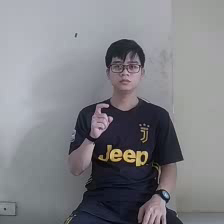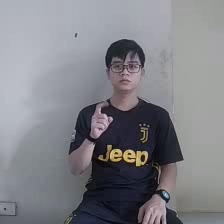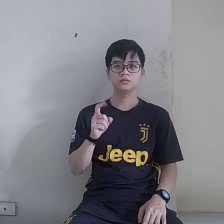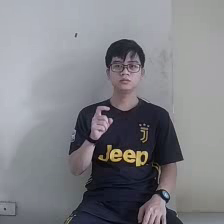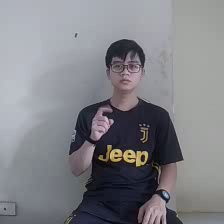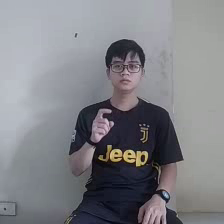Đâu